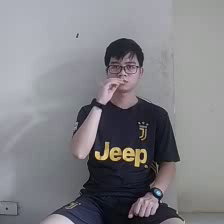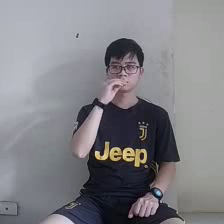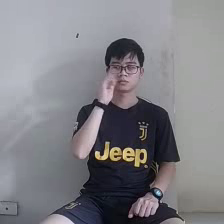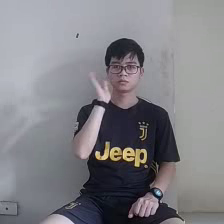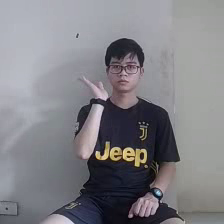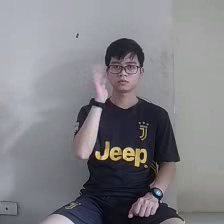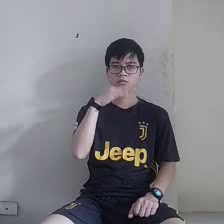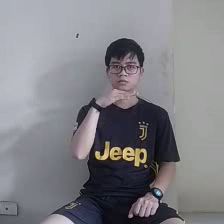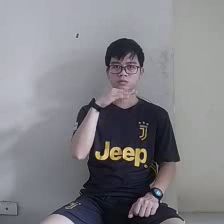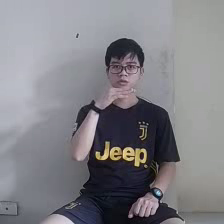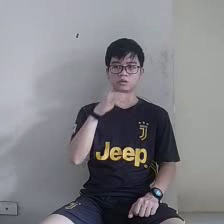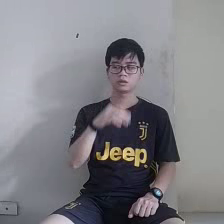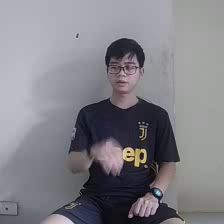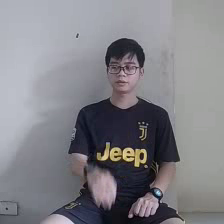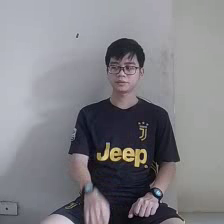Nói xấu